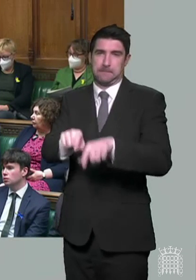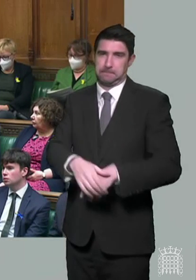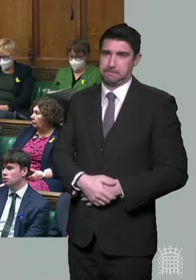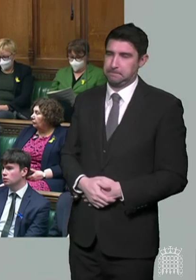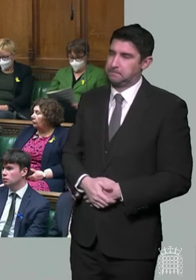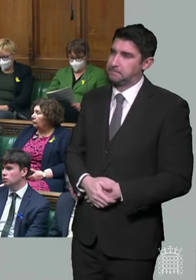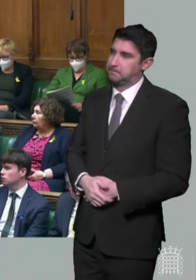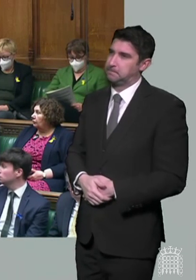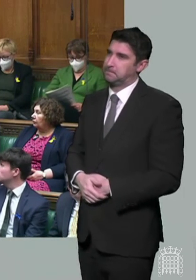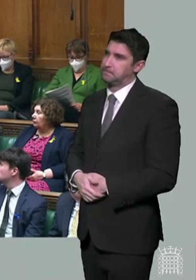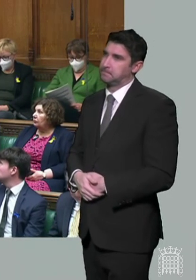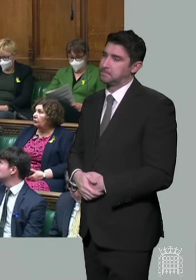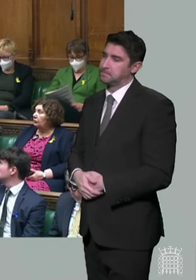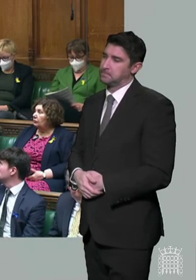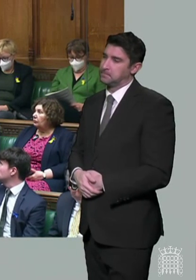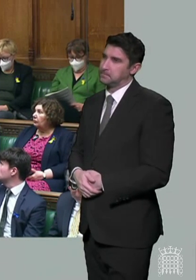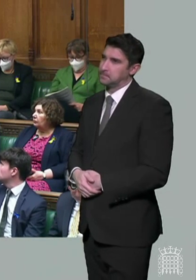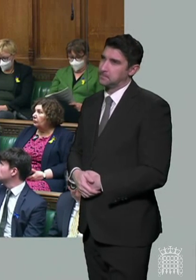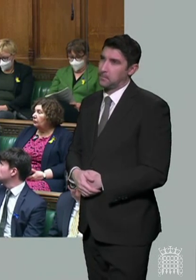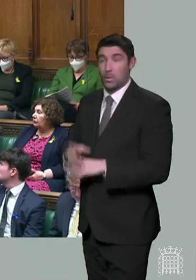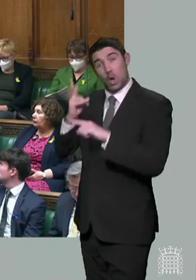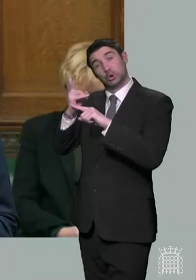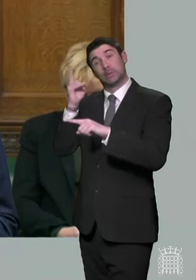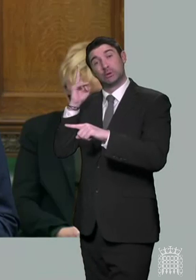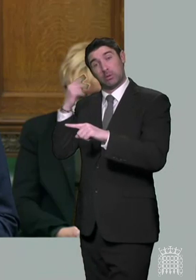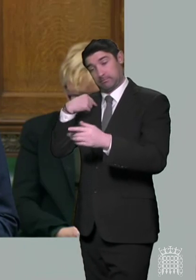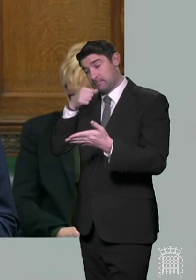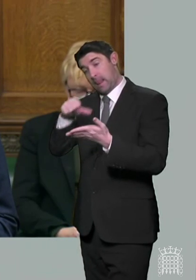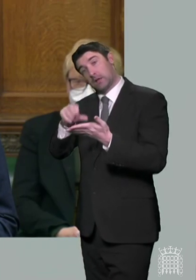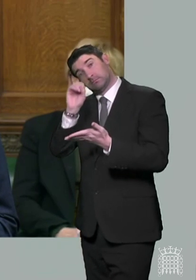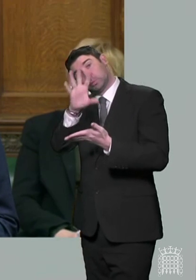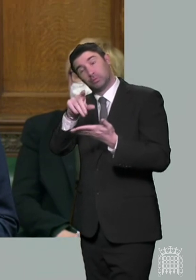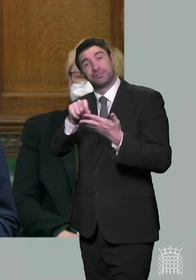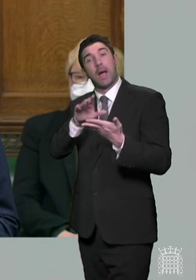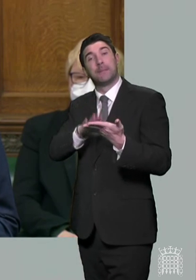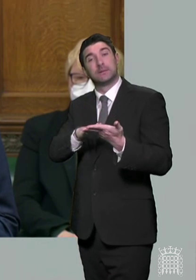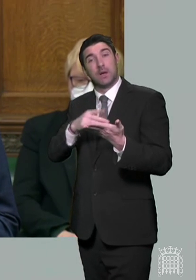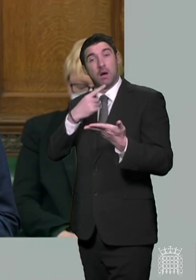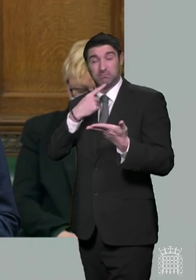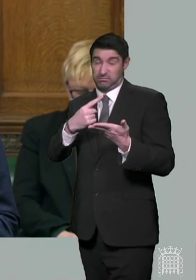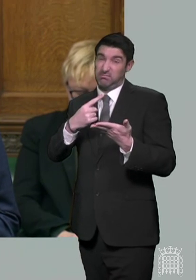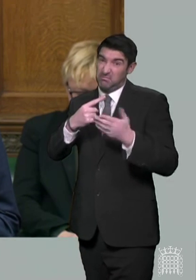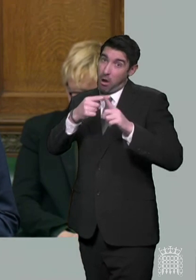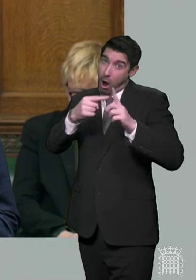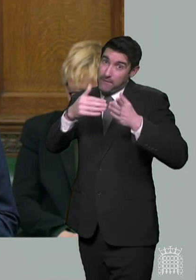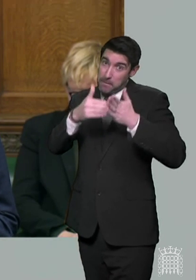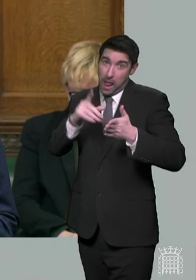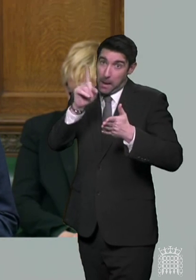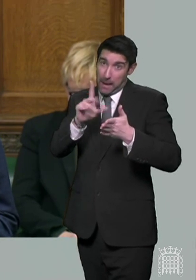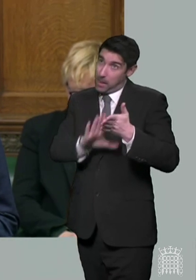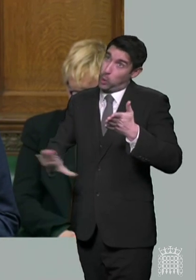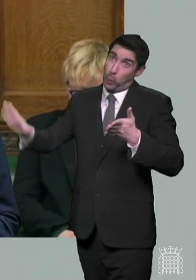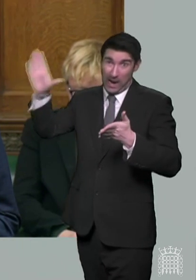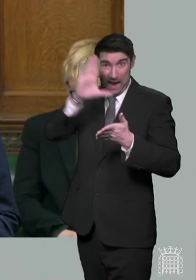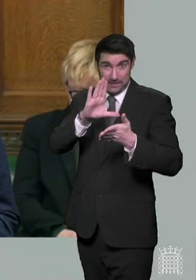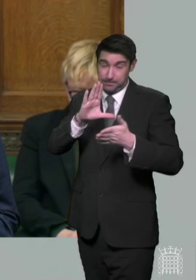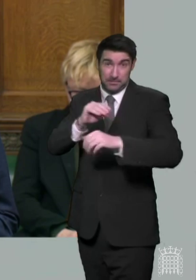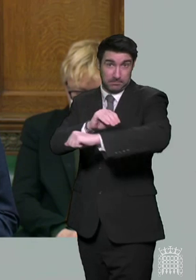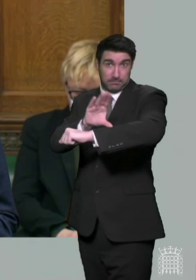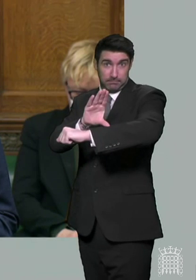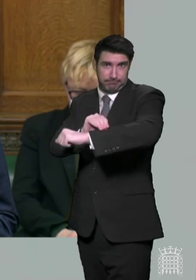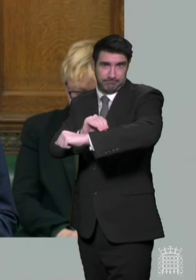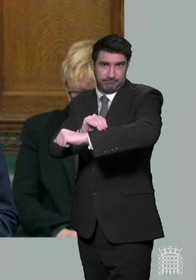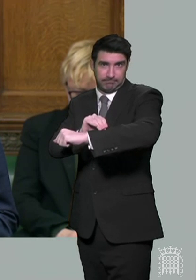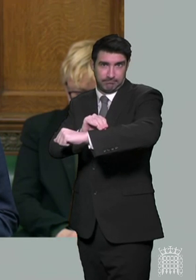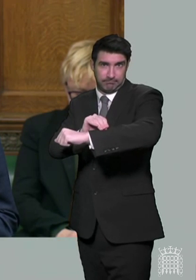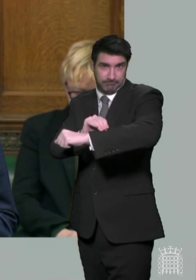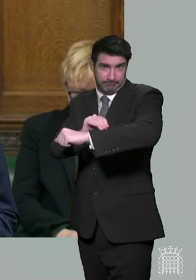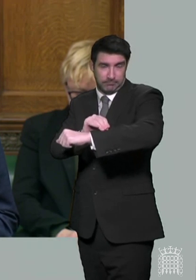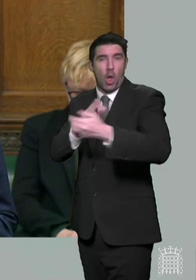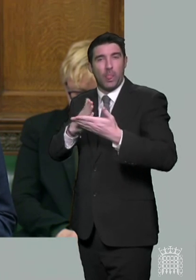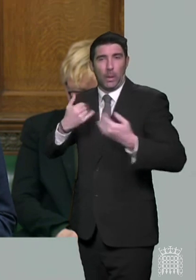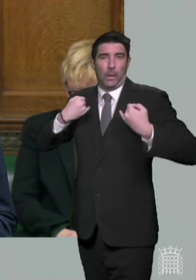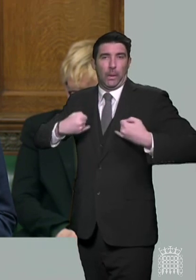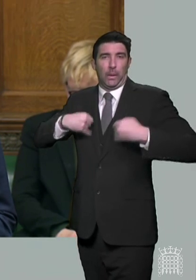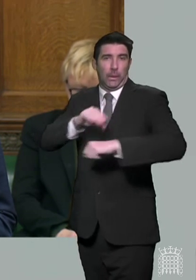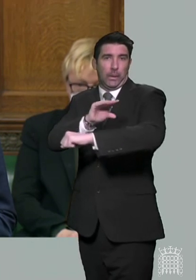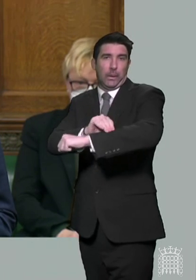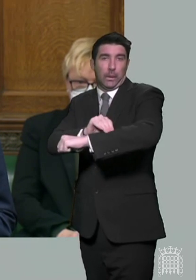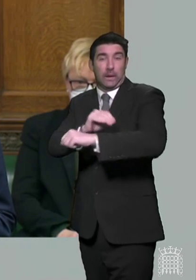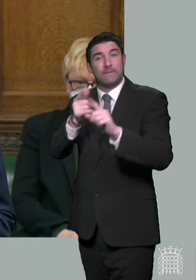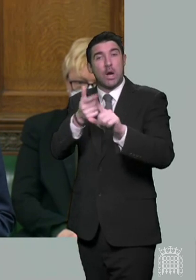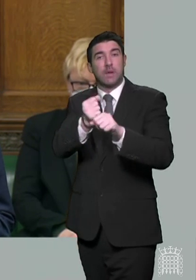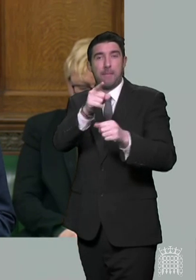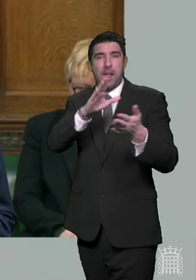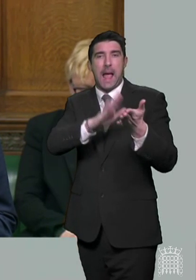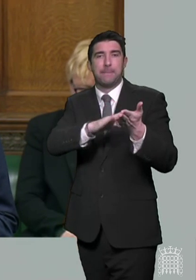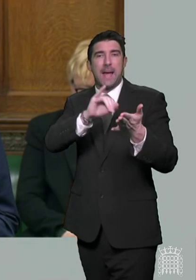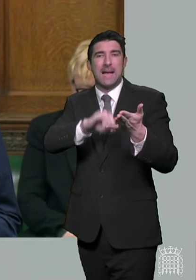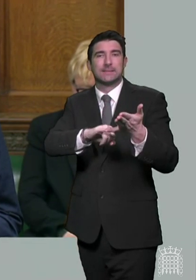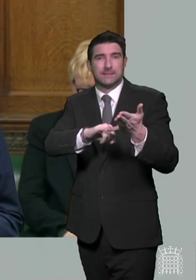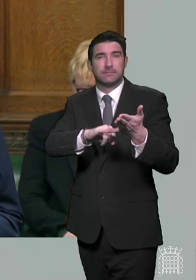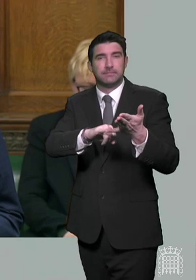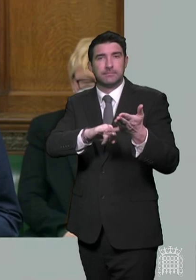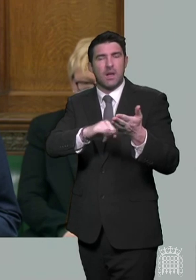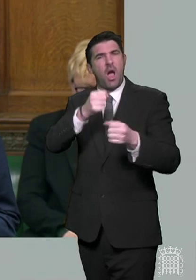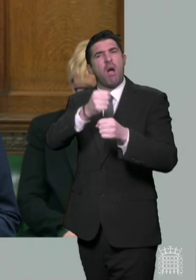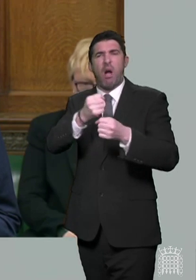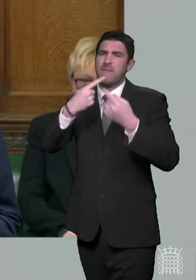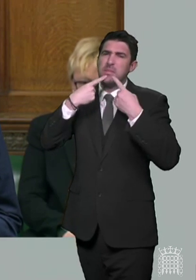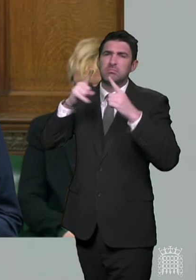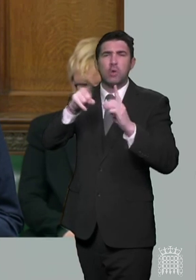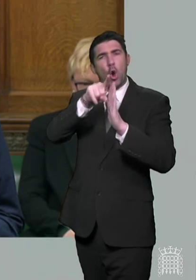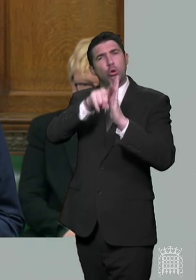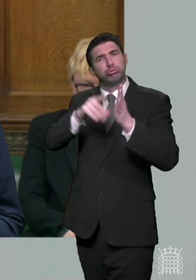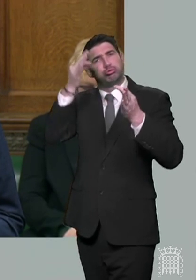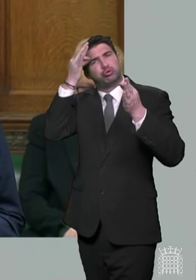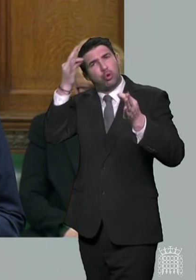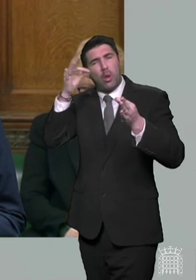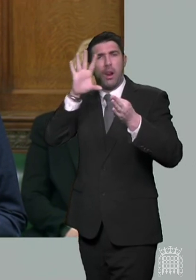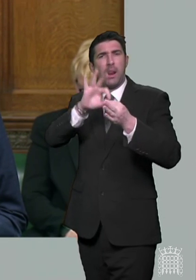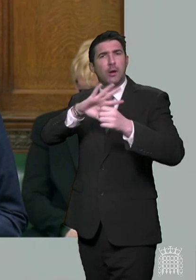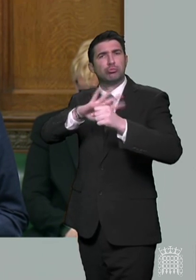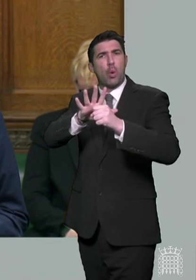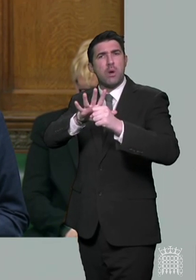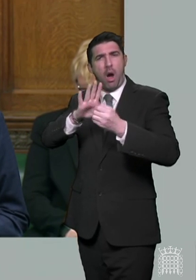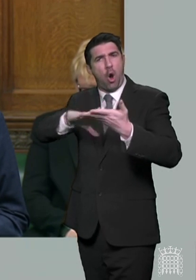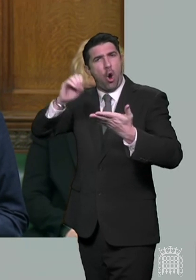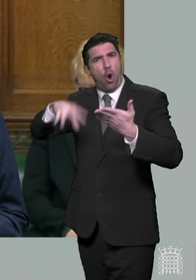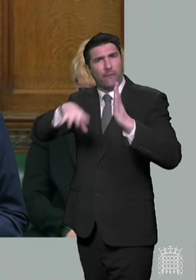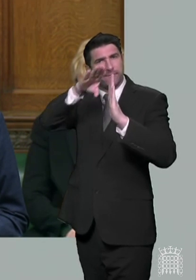Two weeks ago in a letter to the Prime Minister, I outlined that over half a million people in the UK are immunocompromised, and to them, the idea of living with covid is frightening, while many charities such as the MS Society are not reassured by the Government’s lifting of restrictions around free testing and isolation.